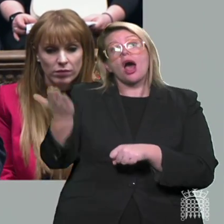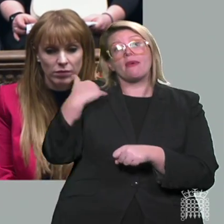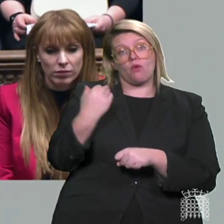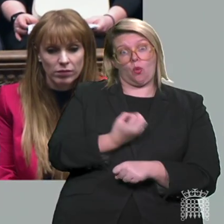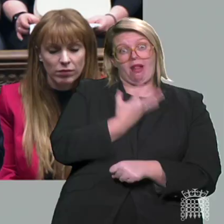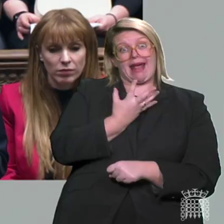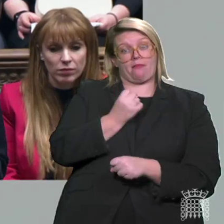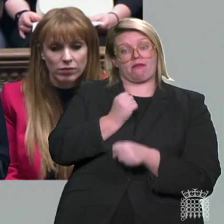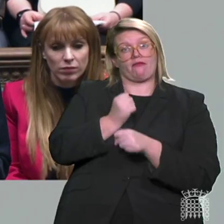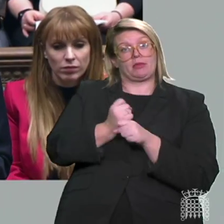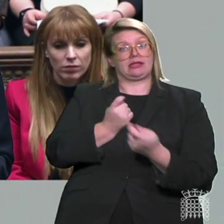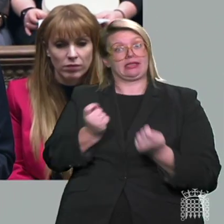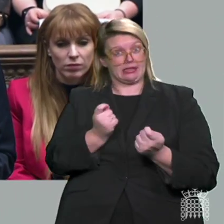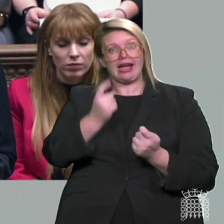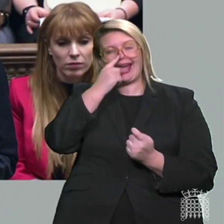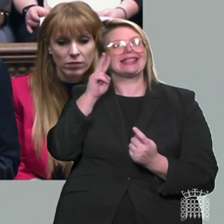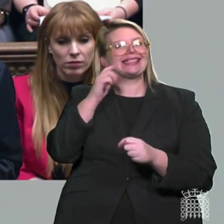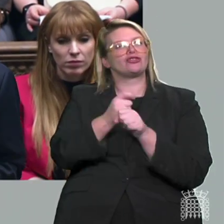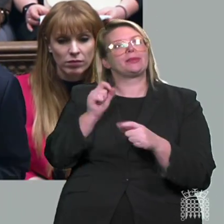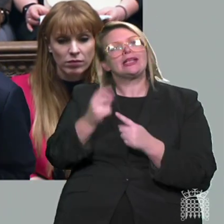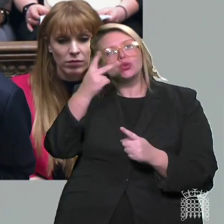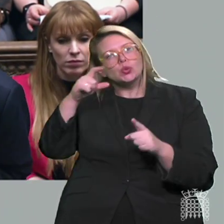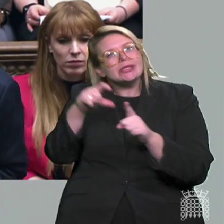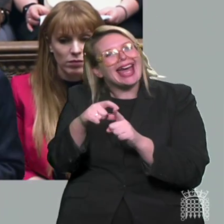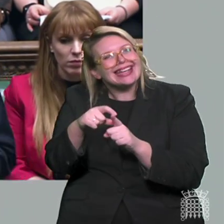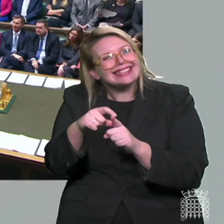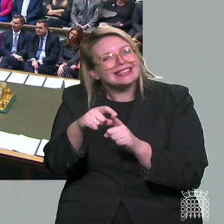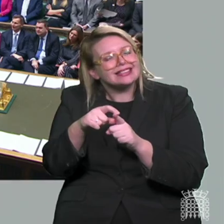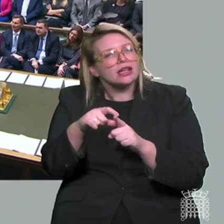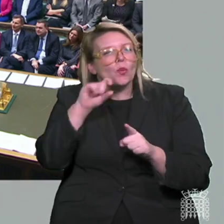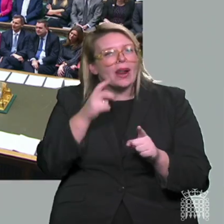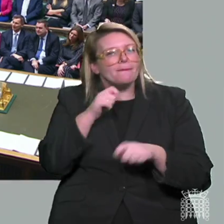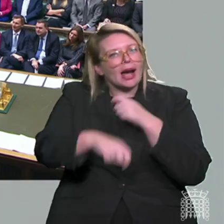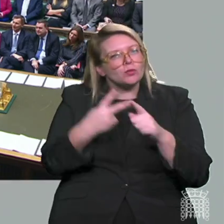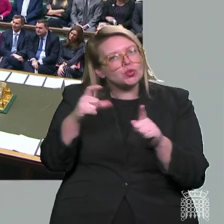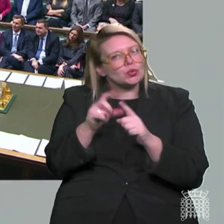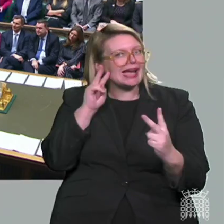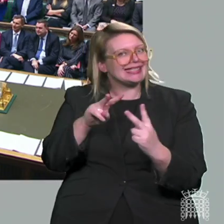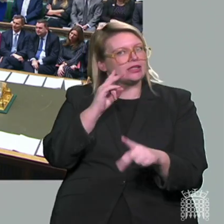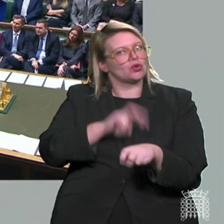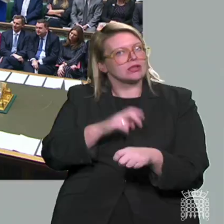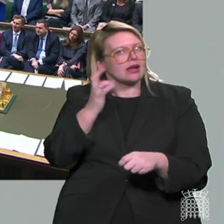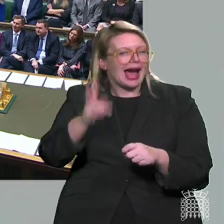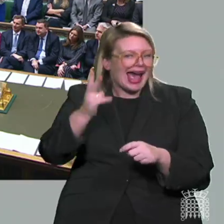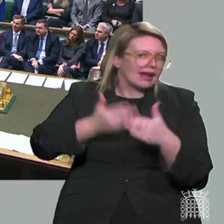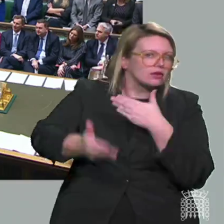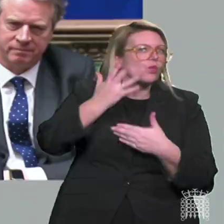When does the Prime Minister expect to get back to that?